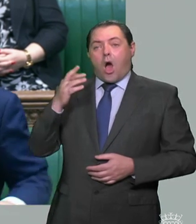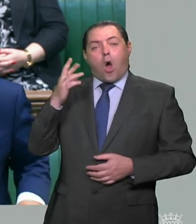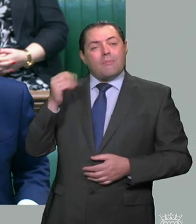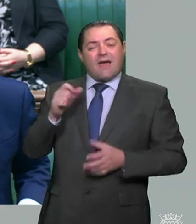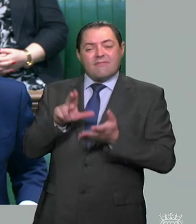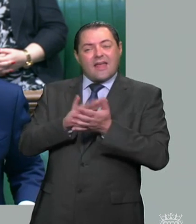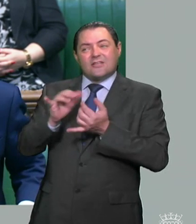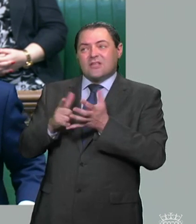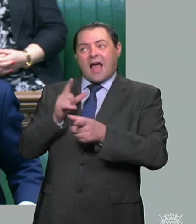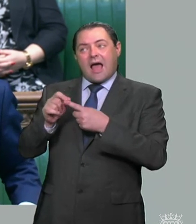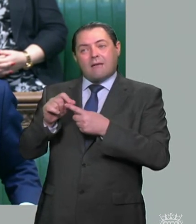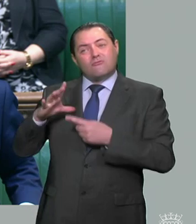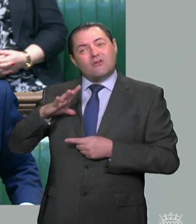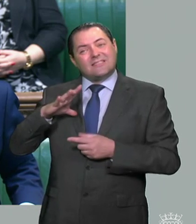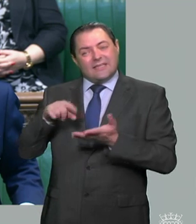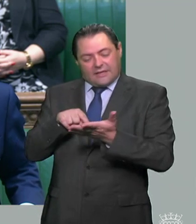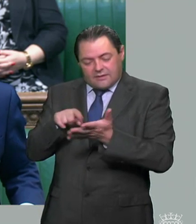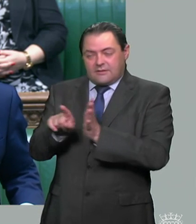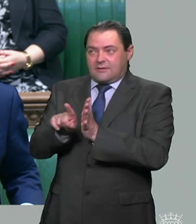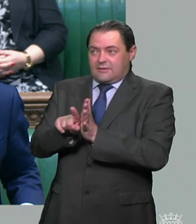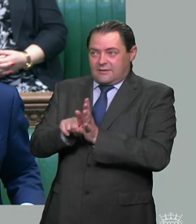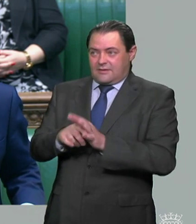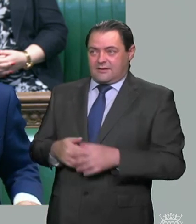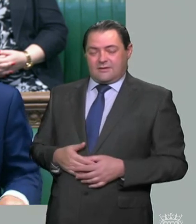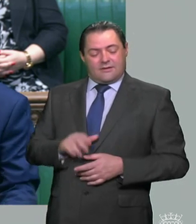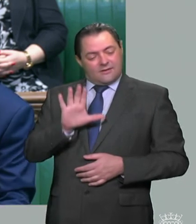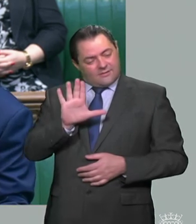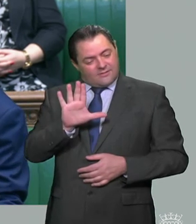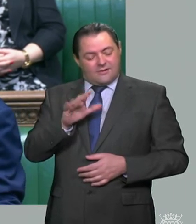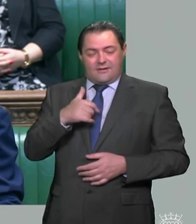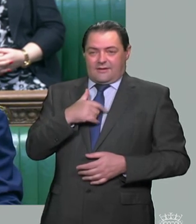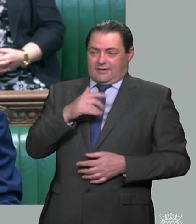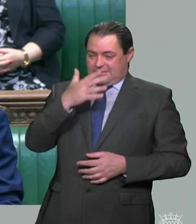We are heading for a summer of chaos.